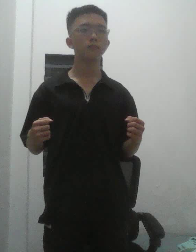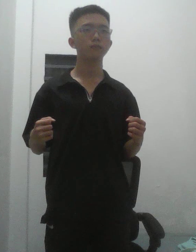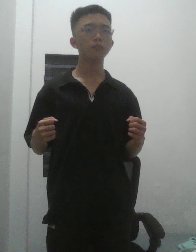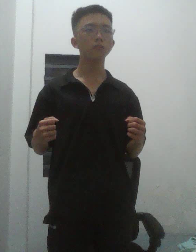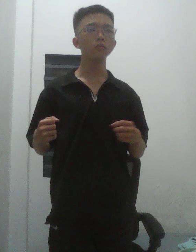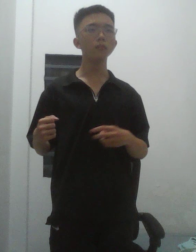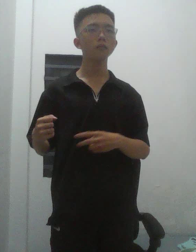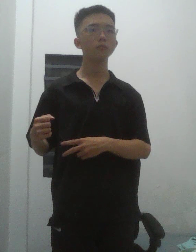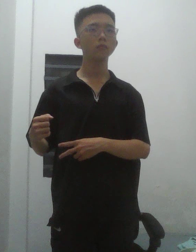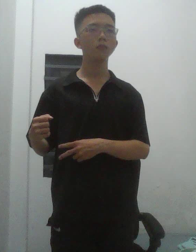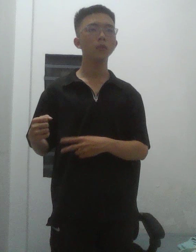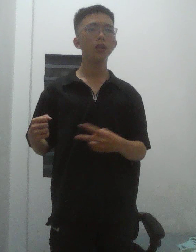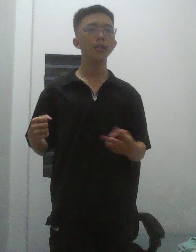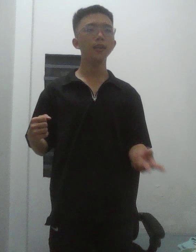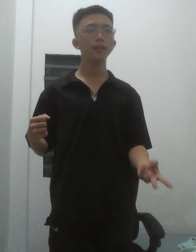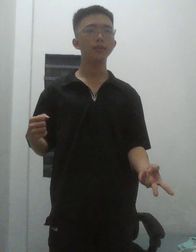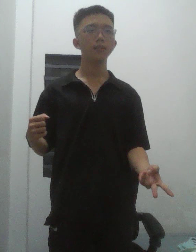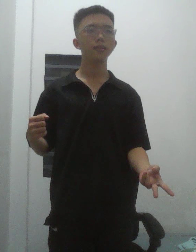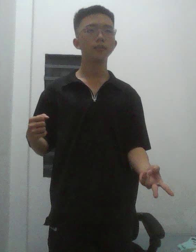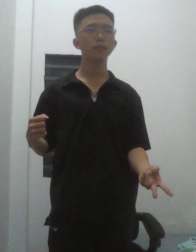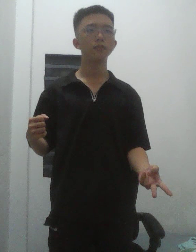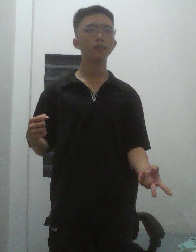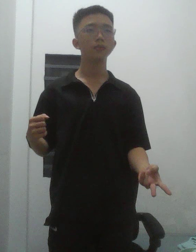it